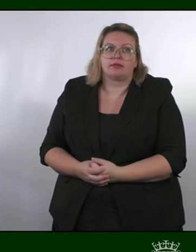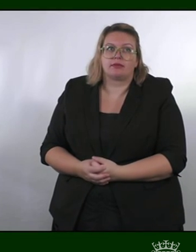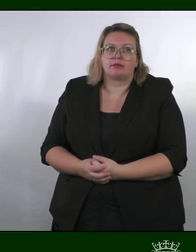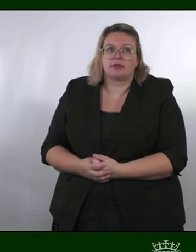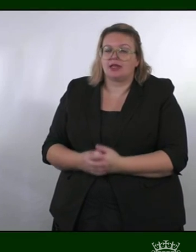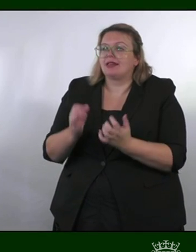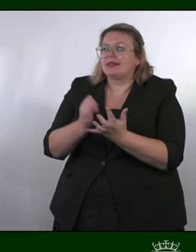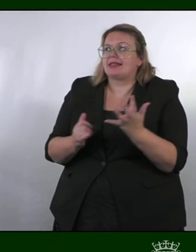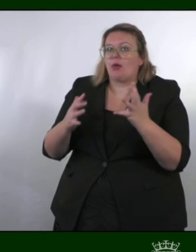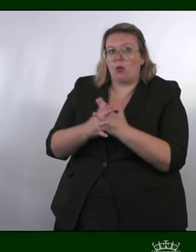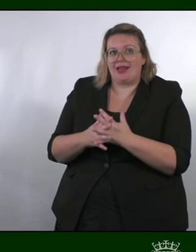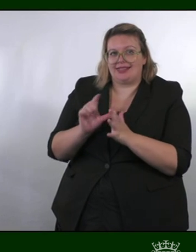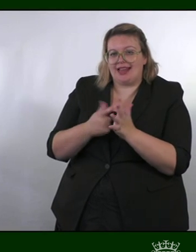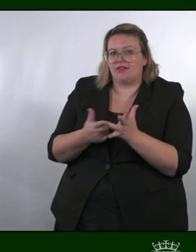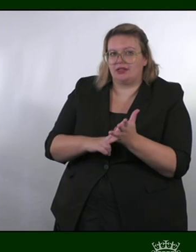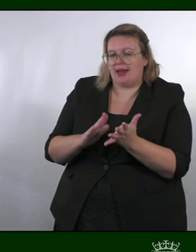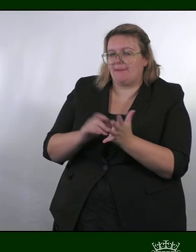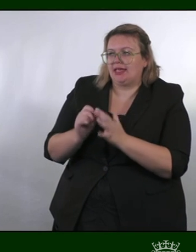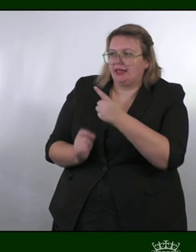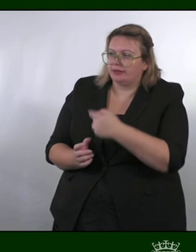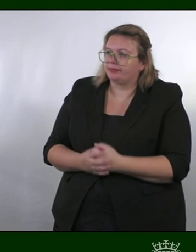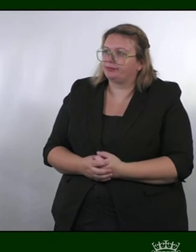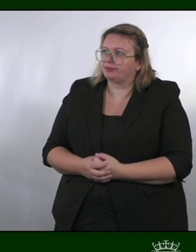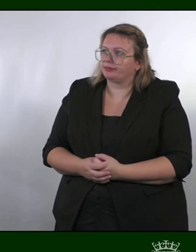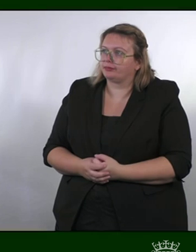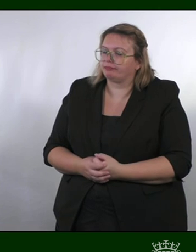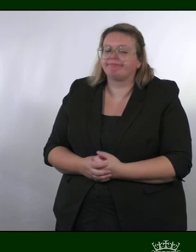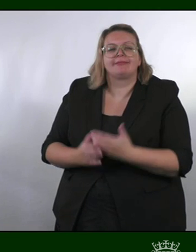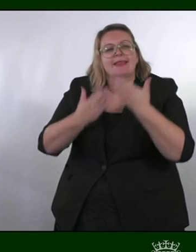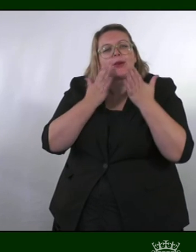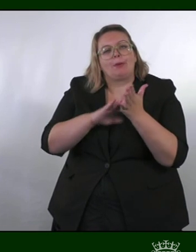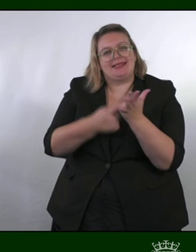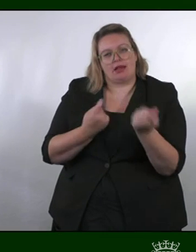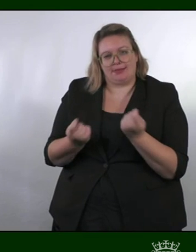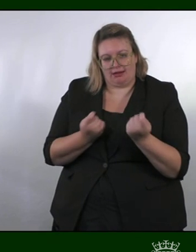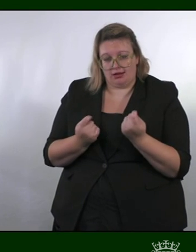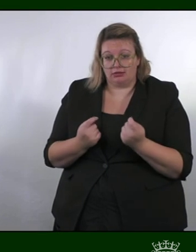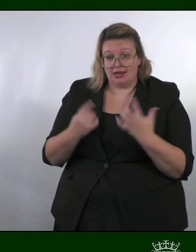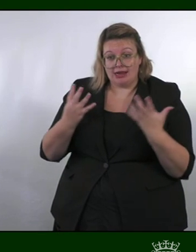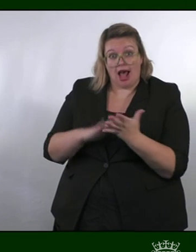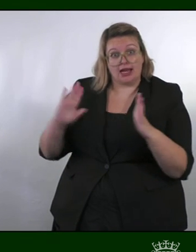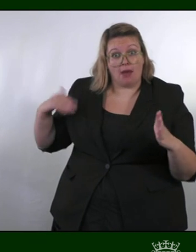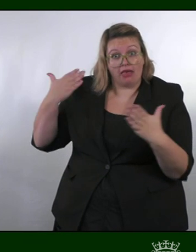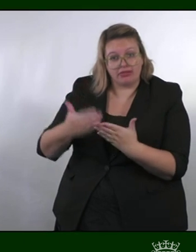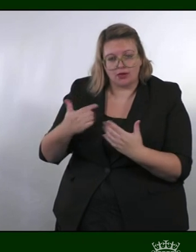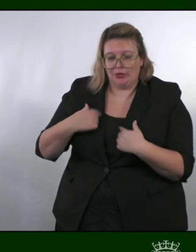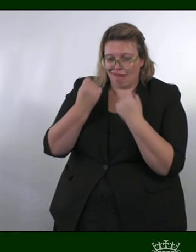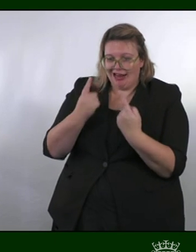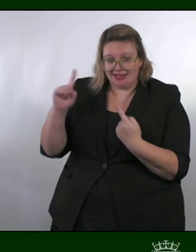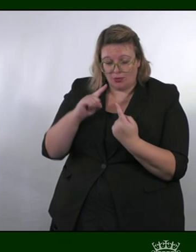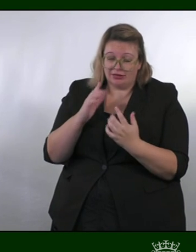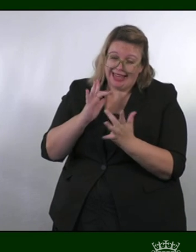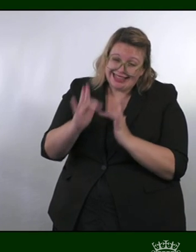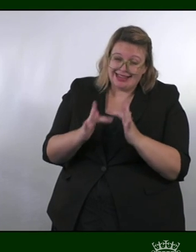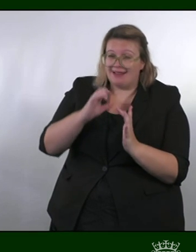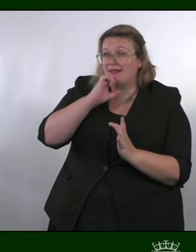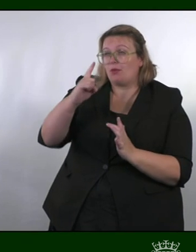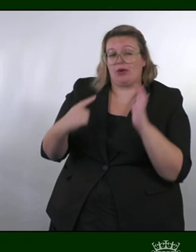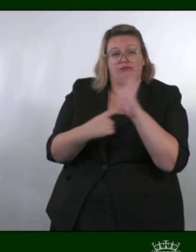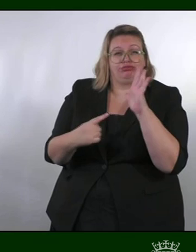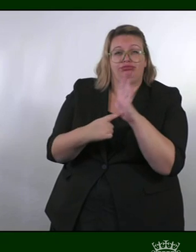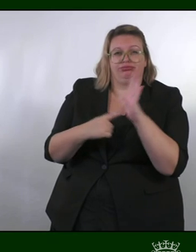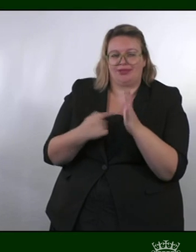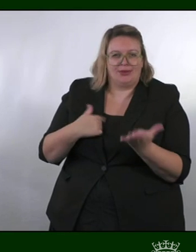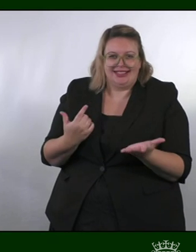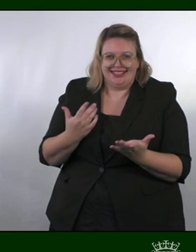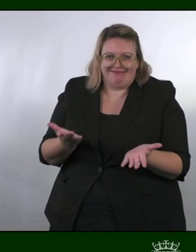One lesson that we have all learnt in the past nine months is that the internet is even more important to our lives than we imagined.